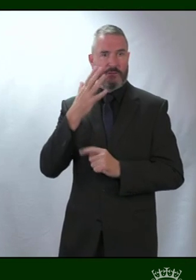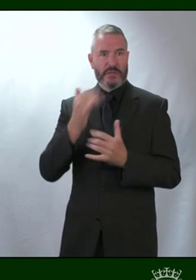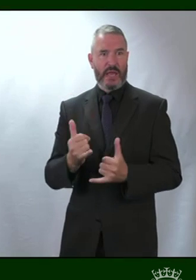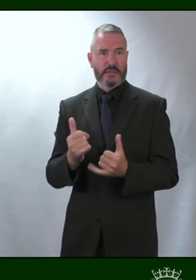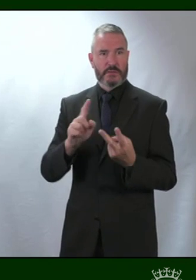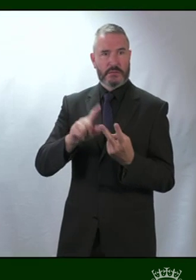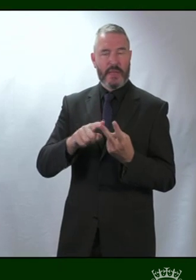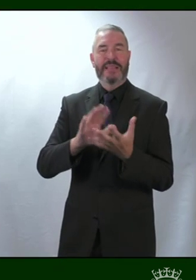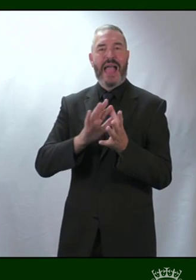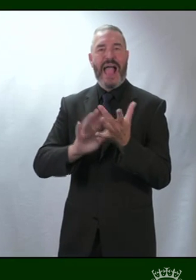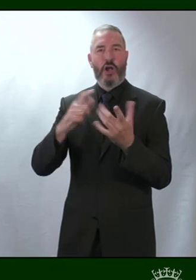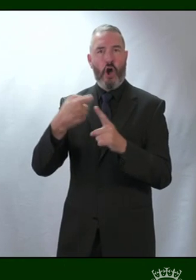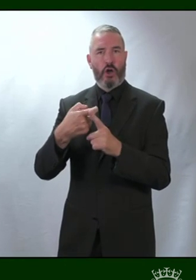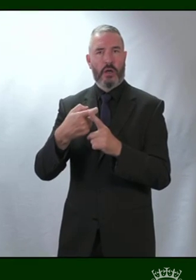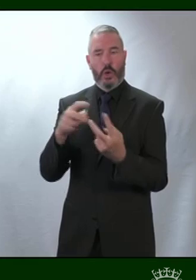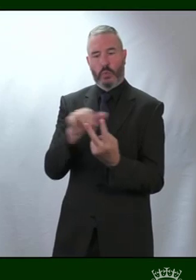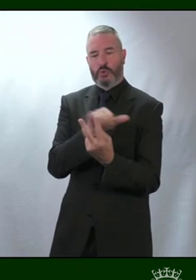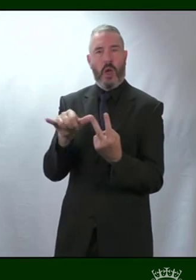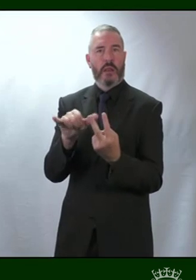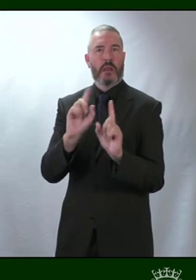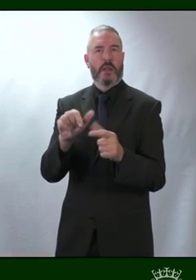That is the Hancock defence. Which is it?